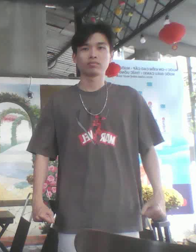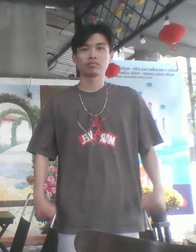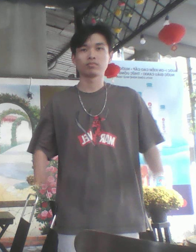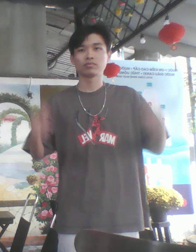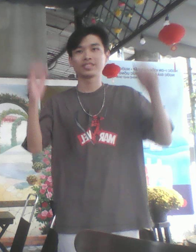vui mừng